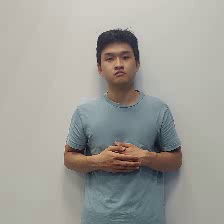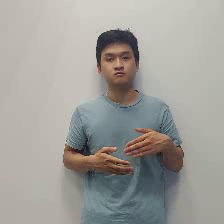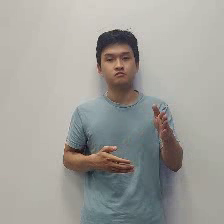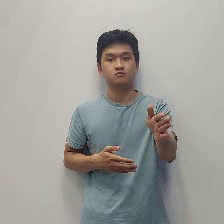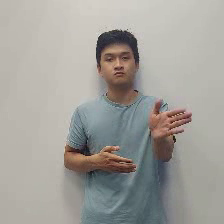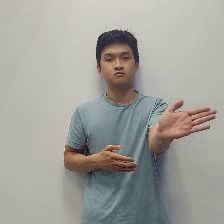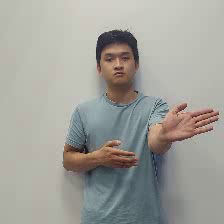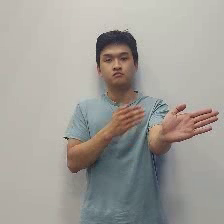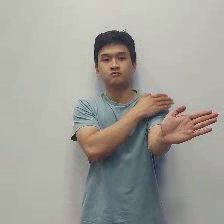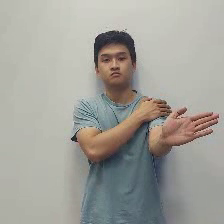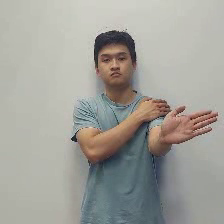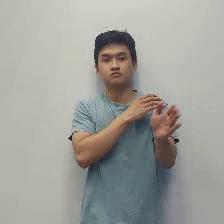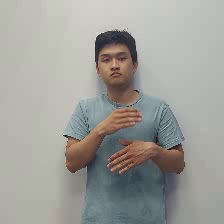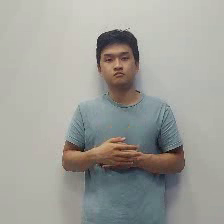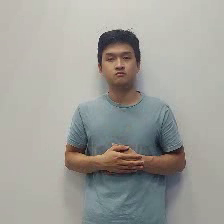Rẽ trái